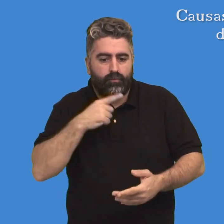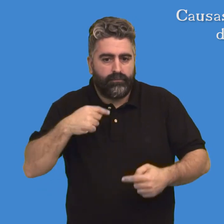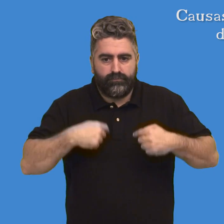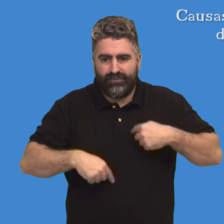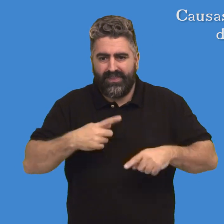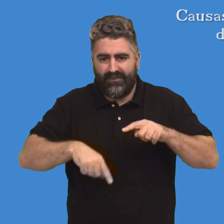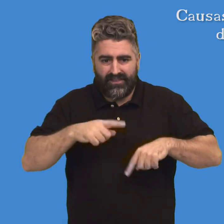circulación